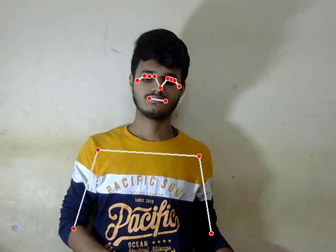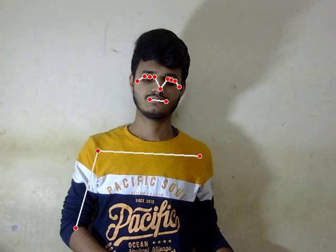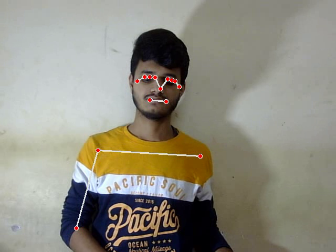sad